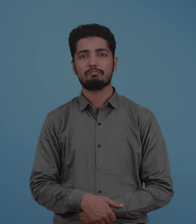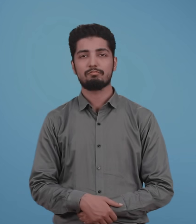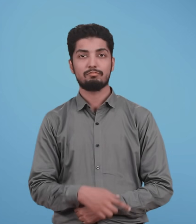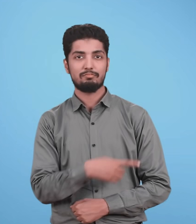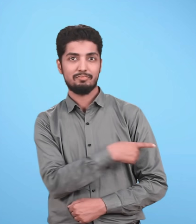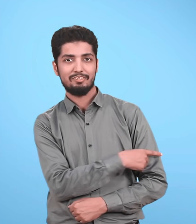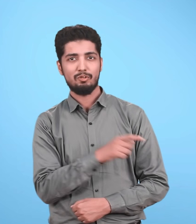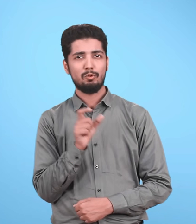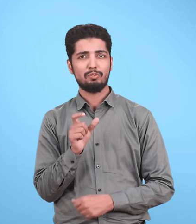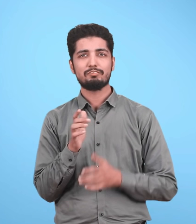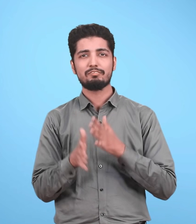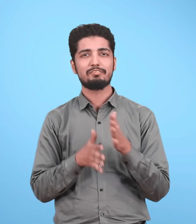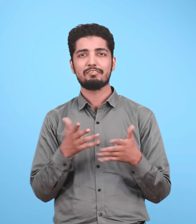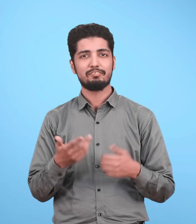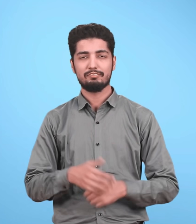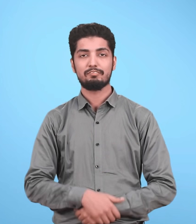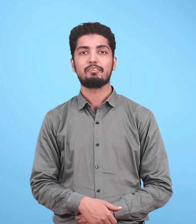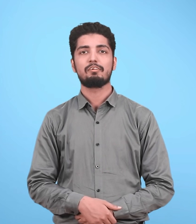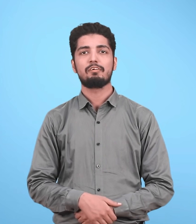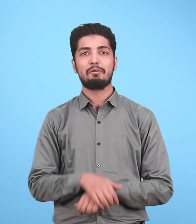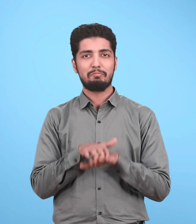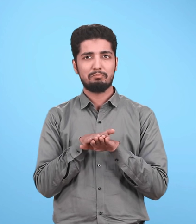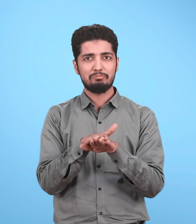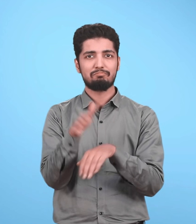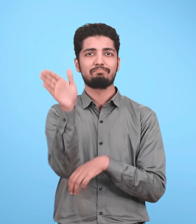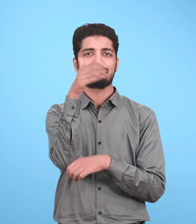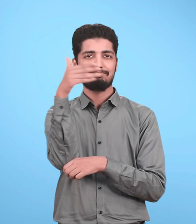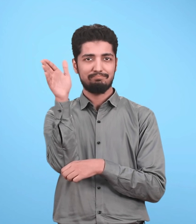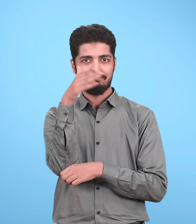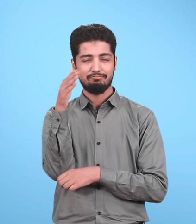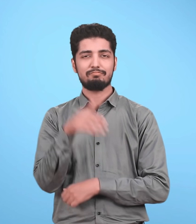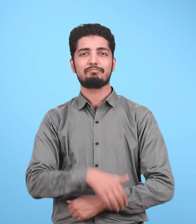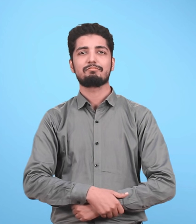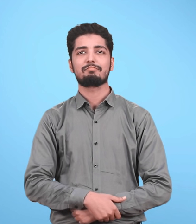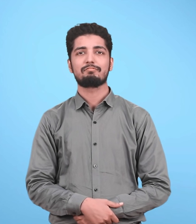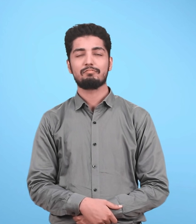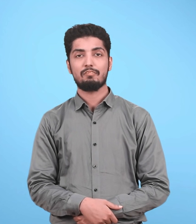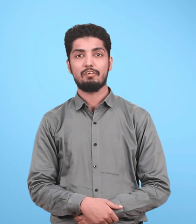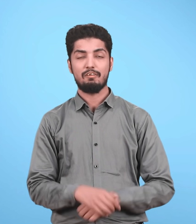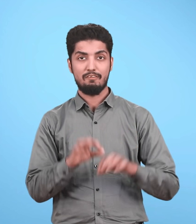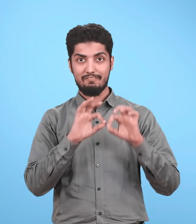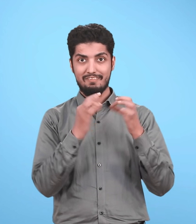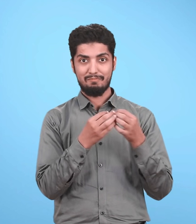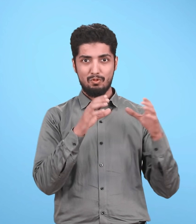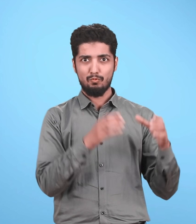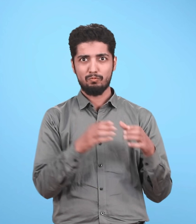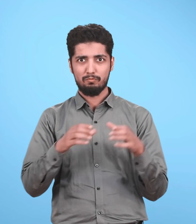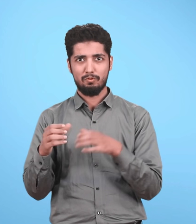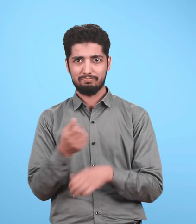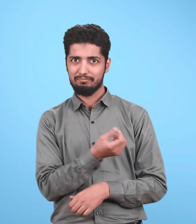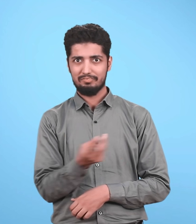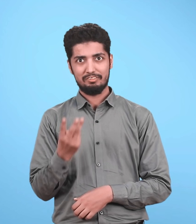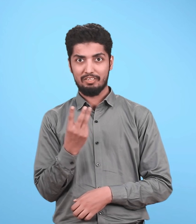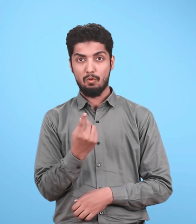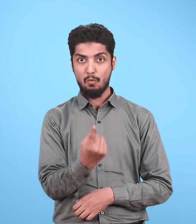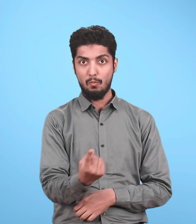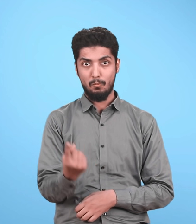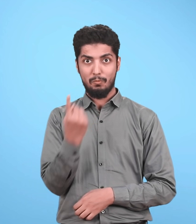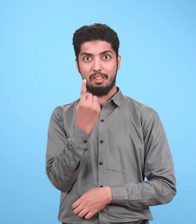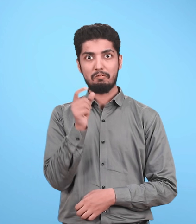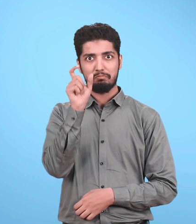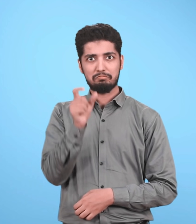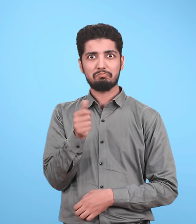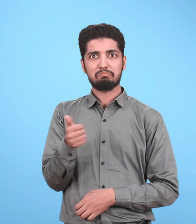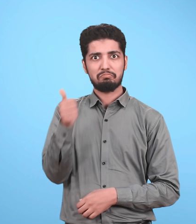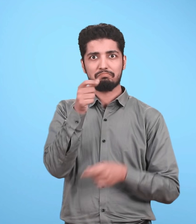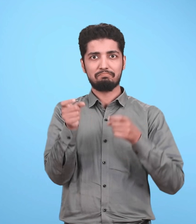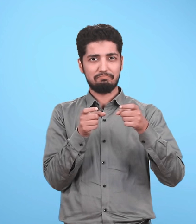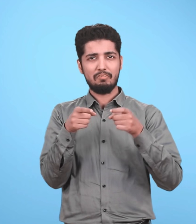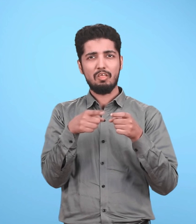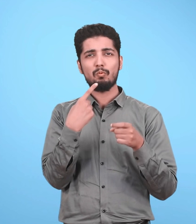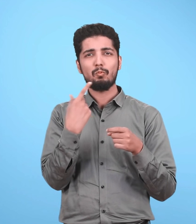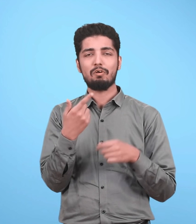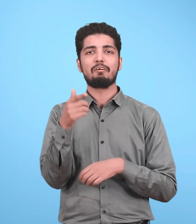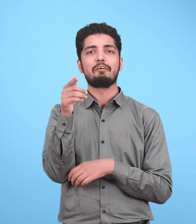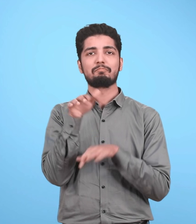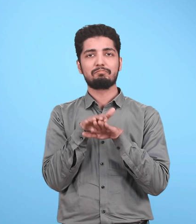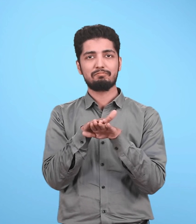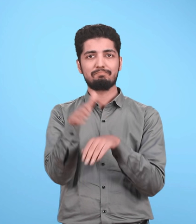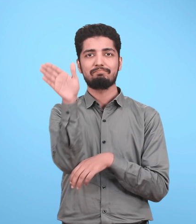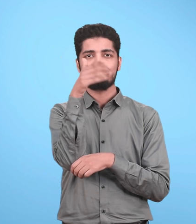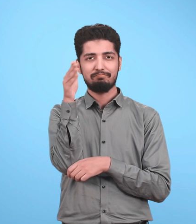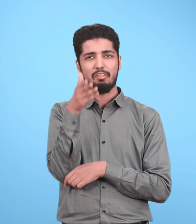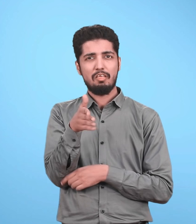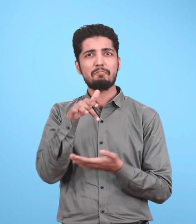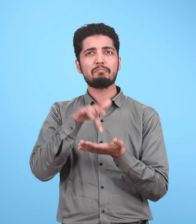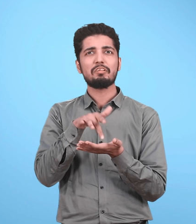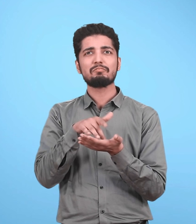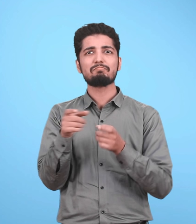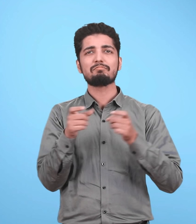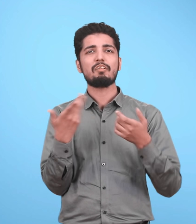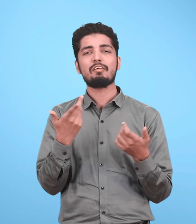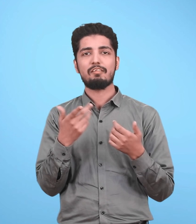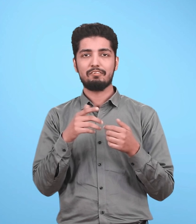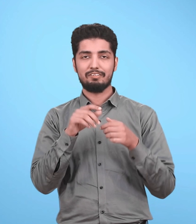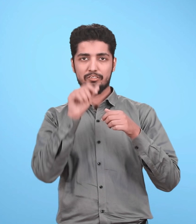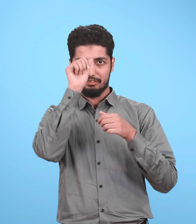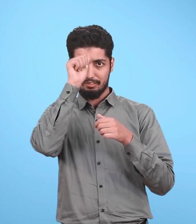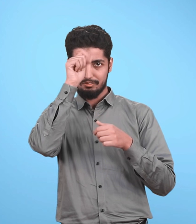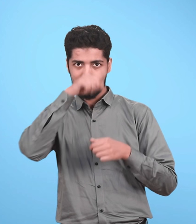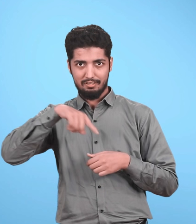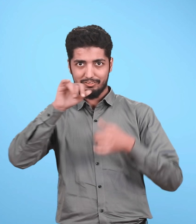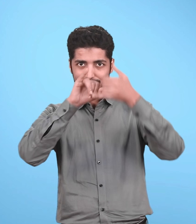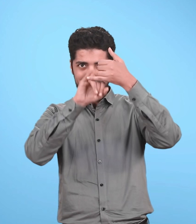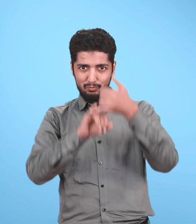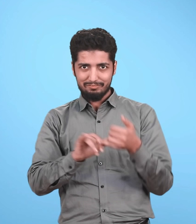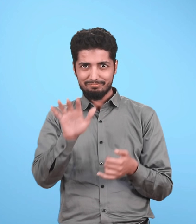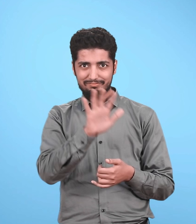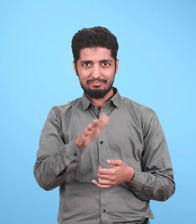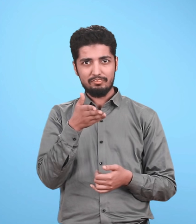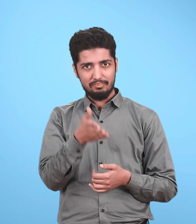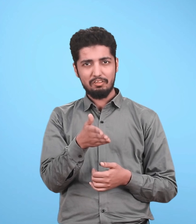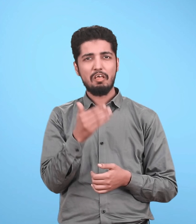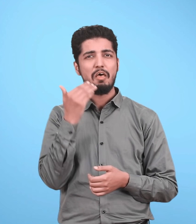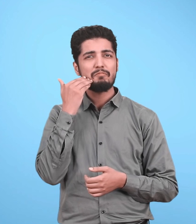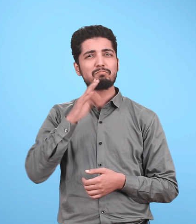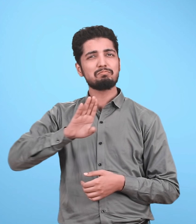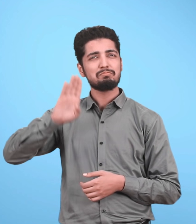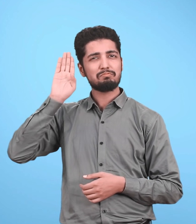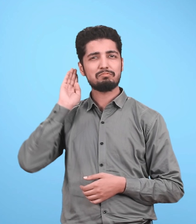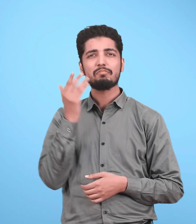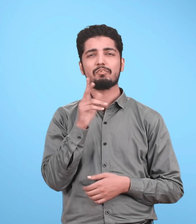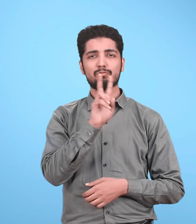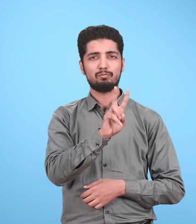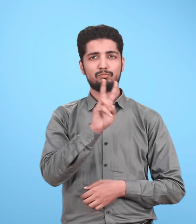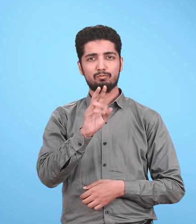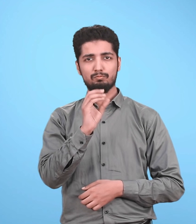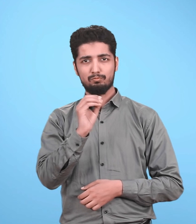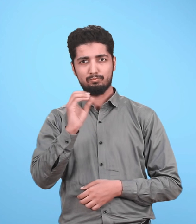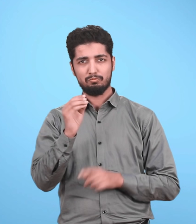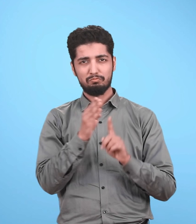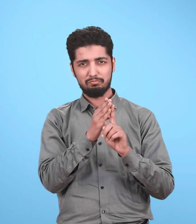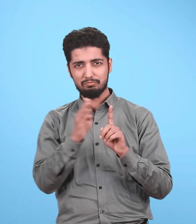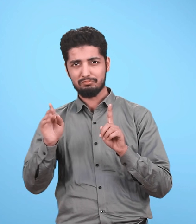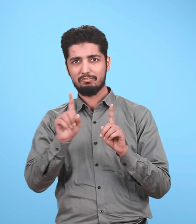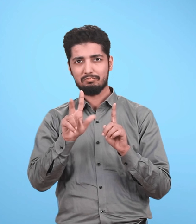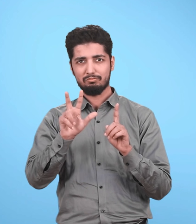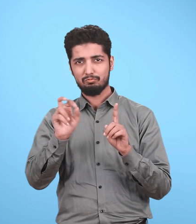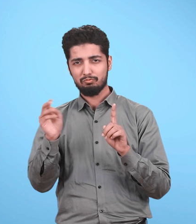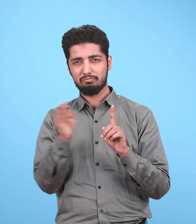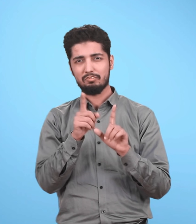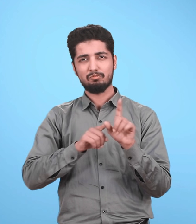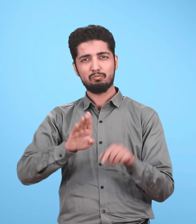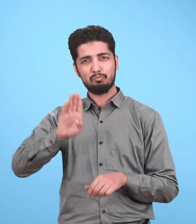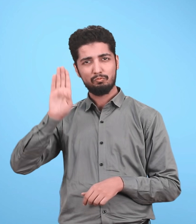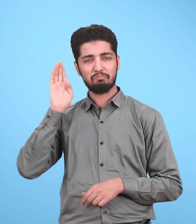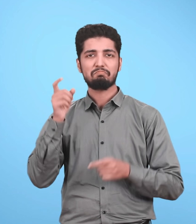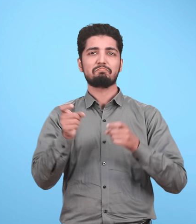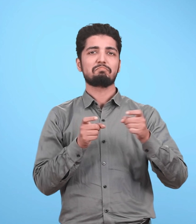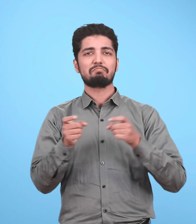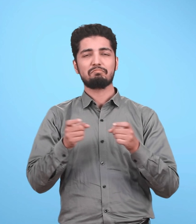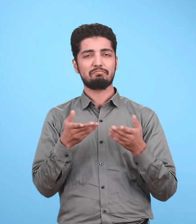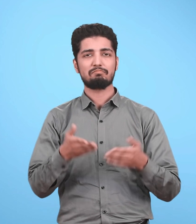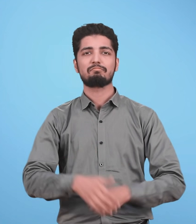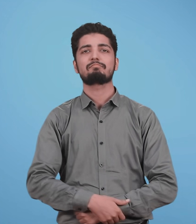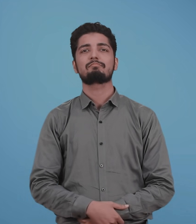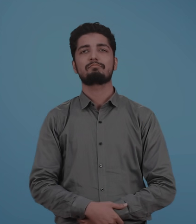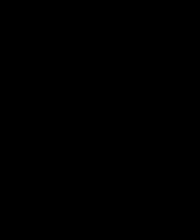This is the sign name for Pandyas. They were one of the three families that ruled South India between 2200 and 1800 years ago.